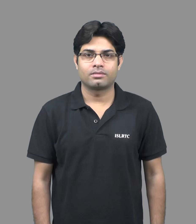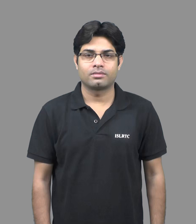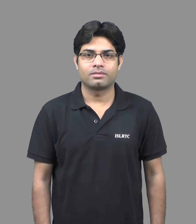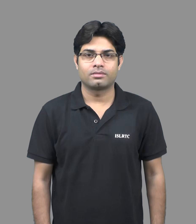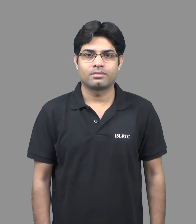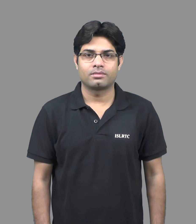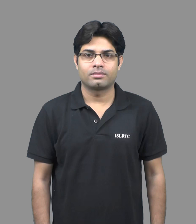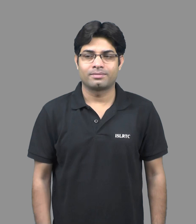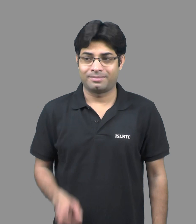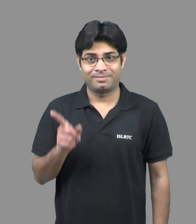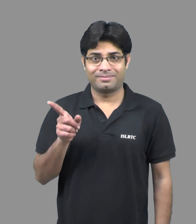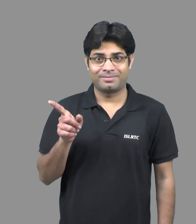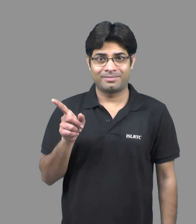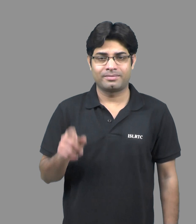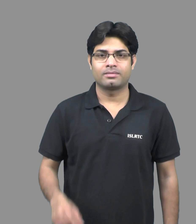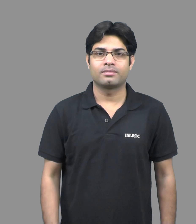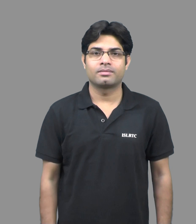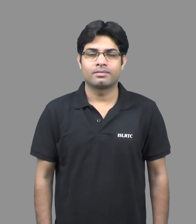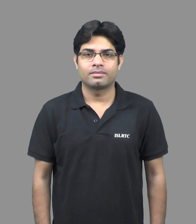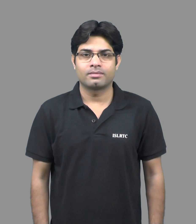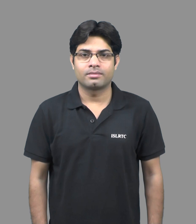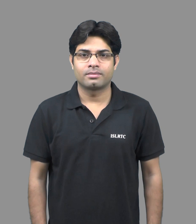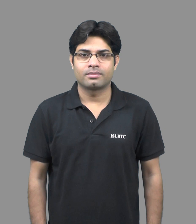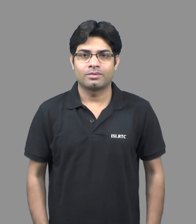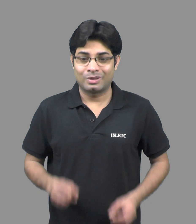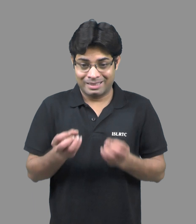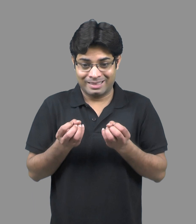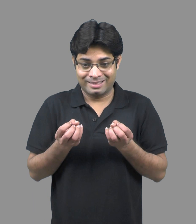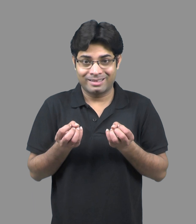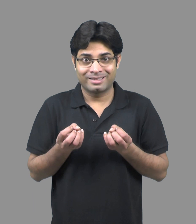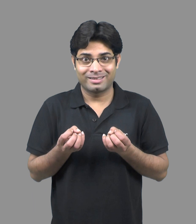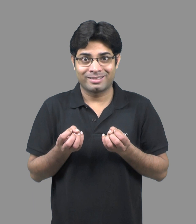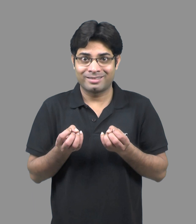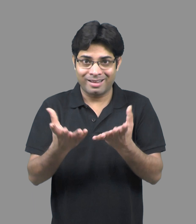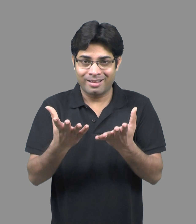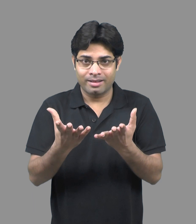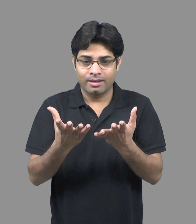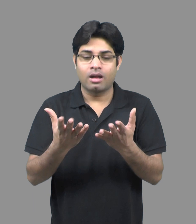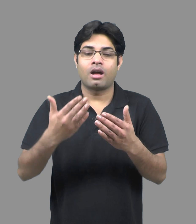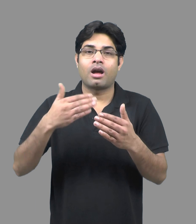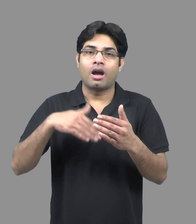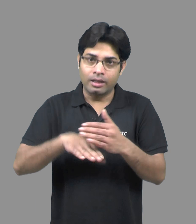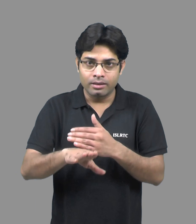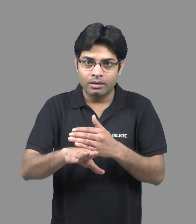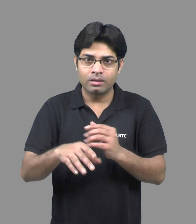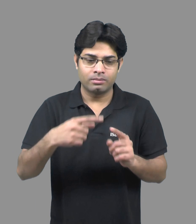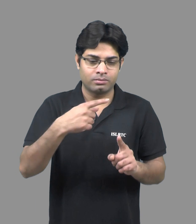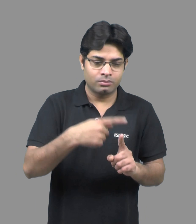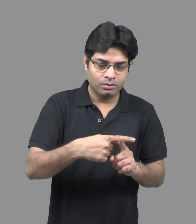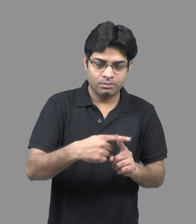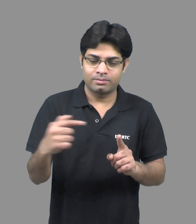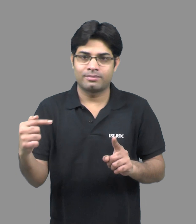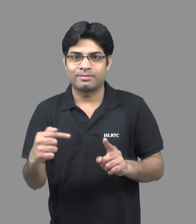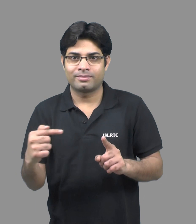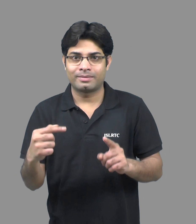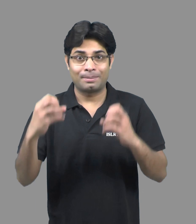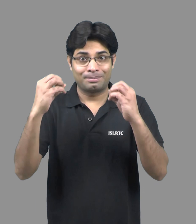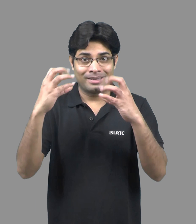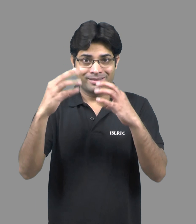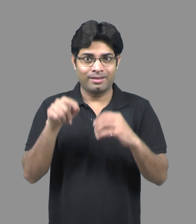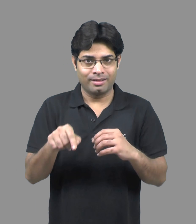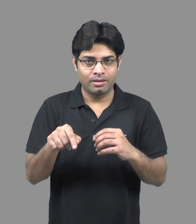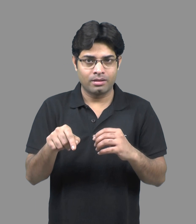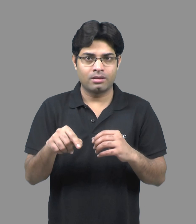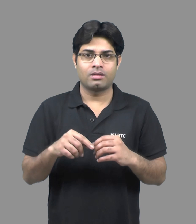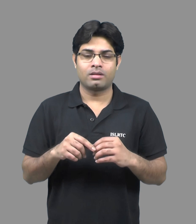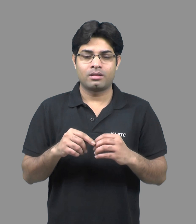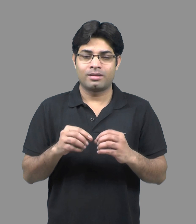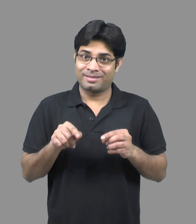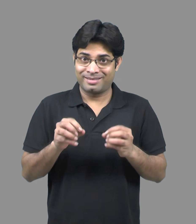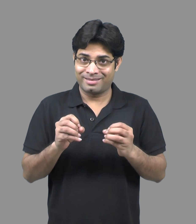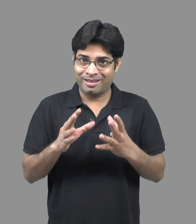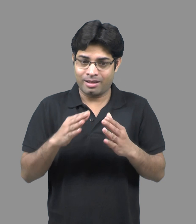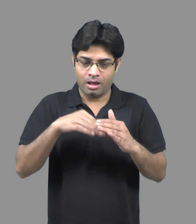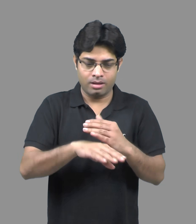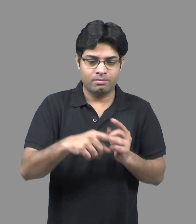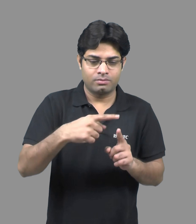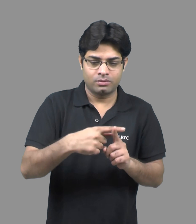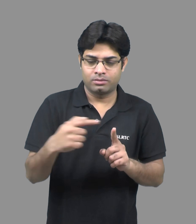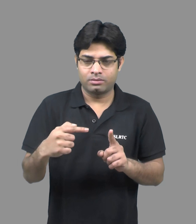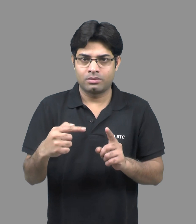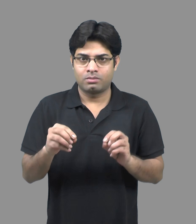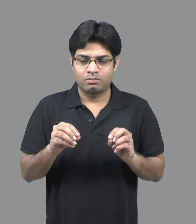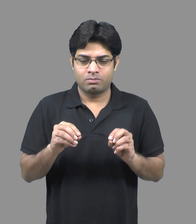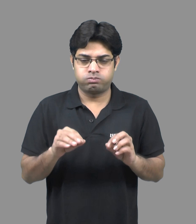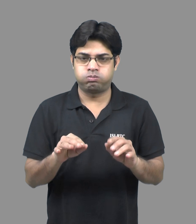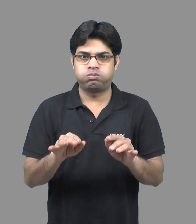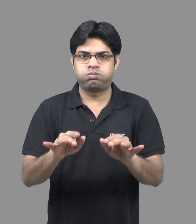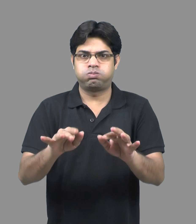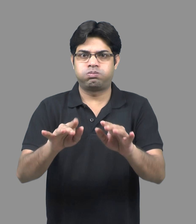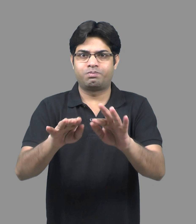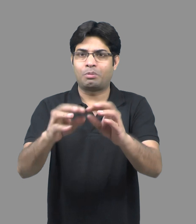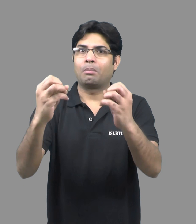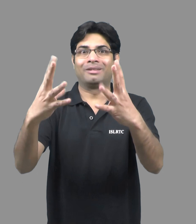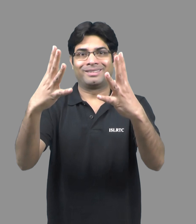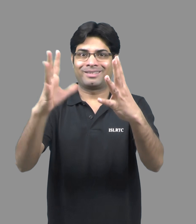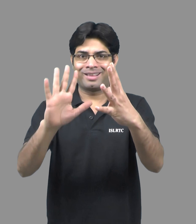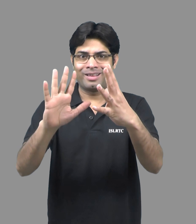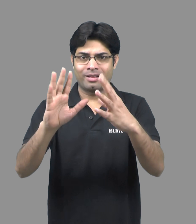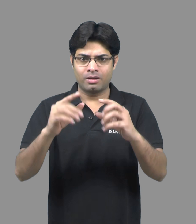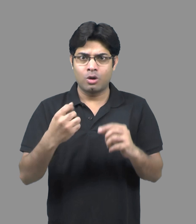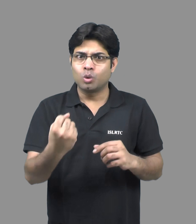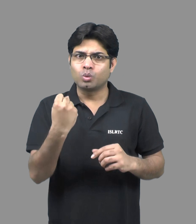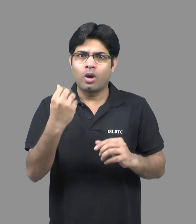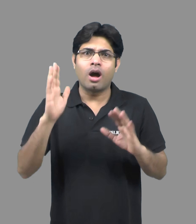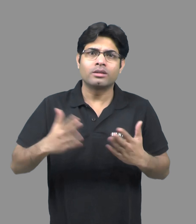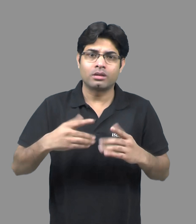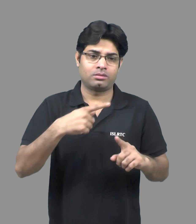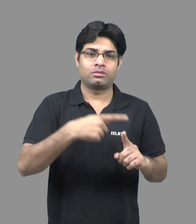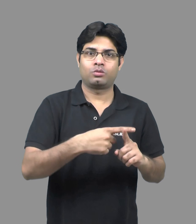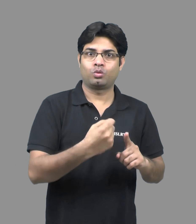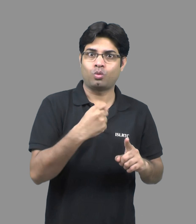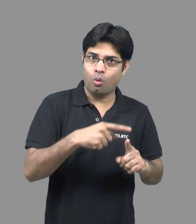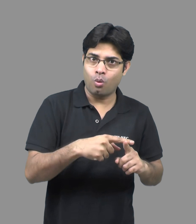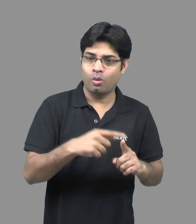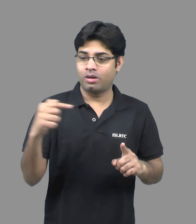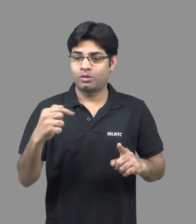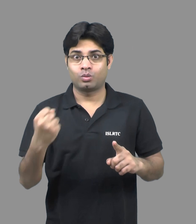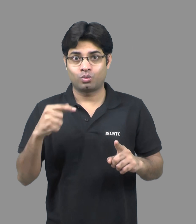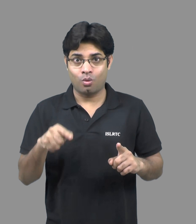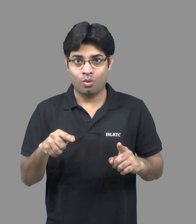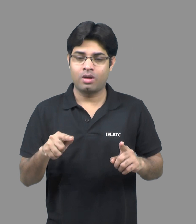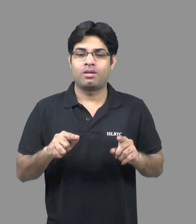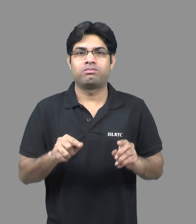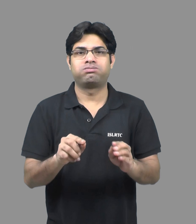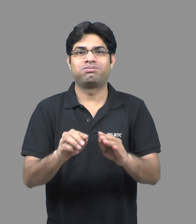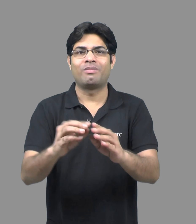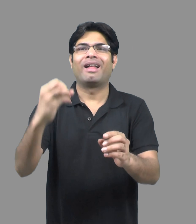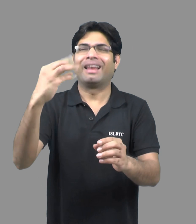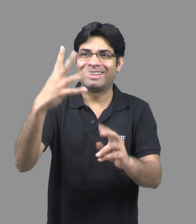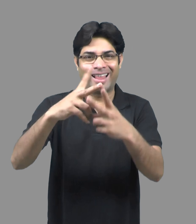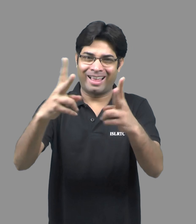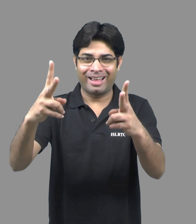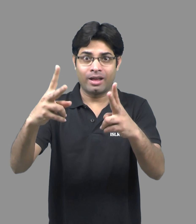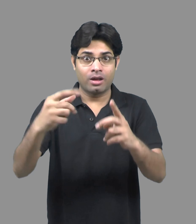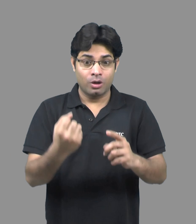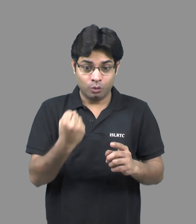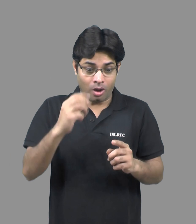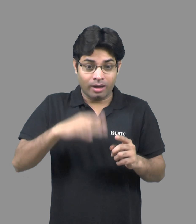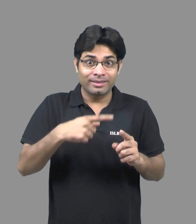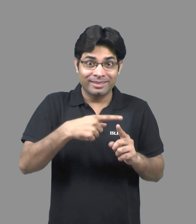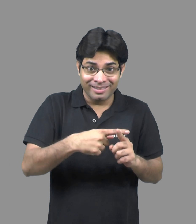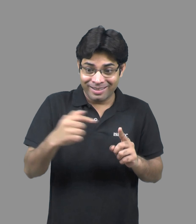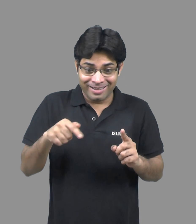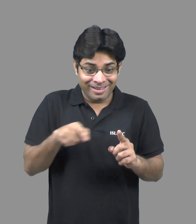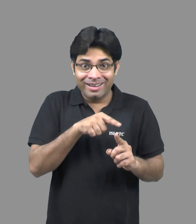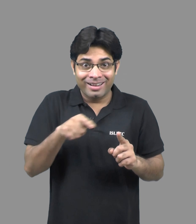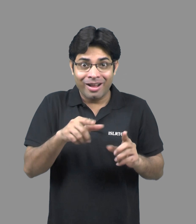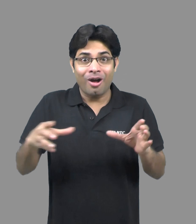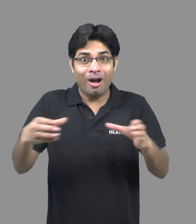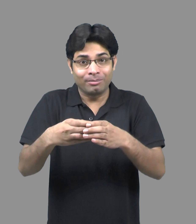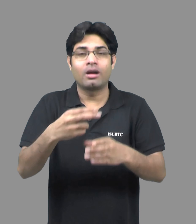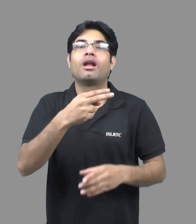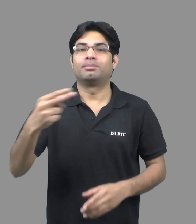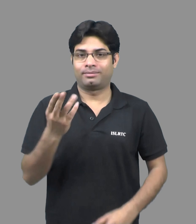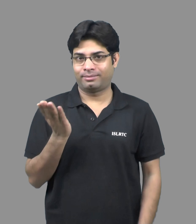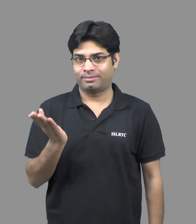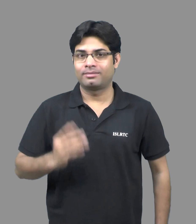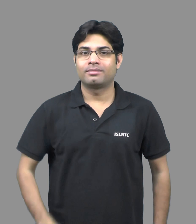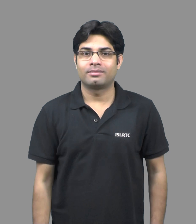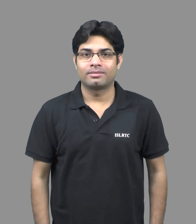Electric Charge